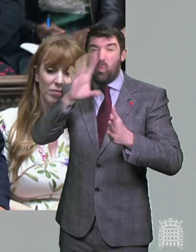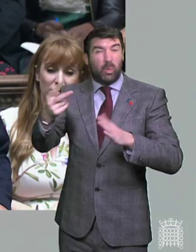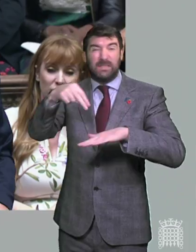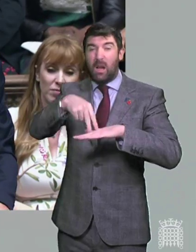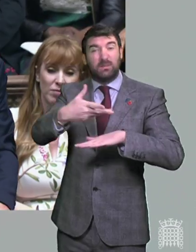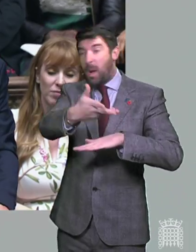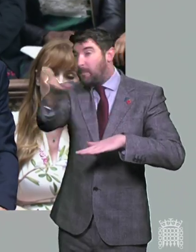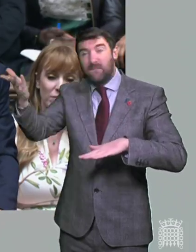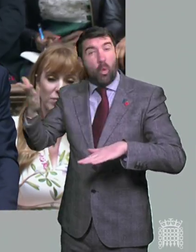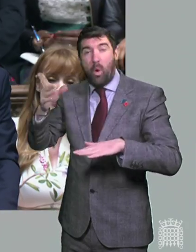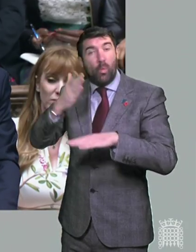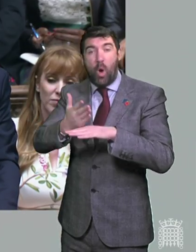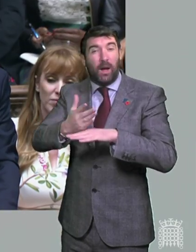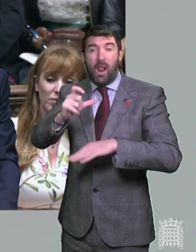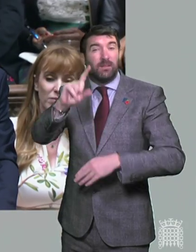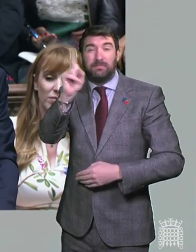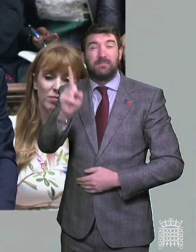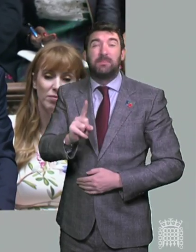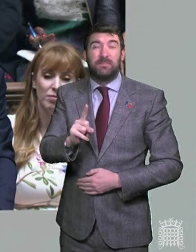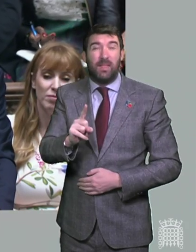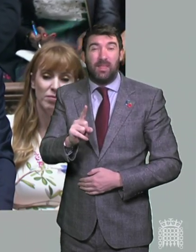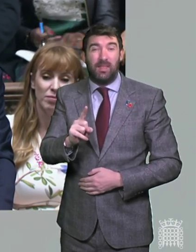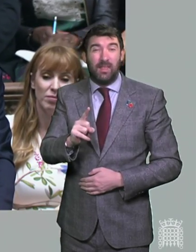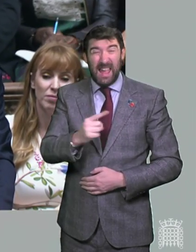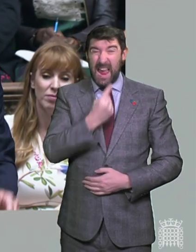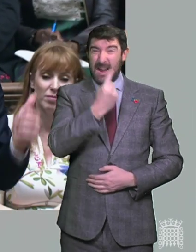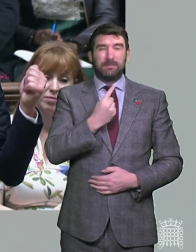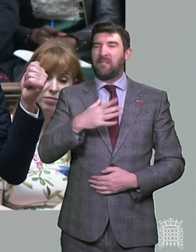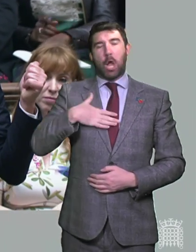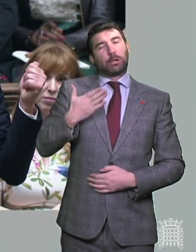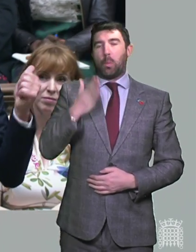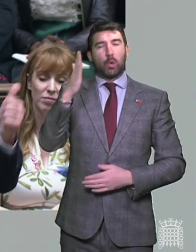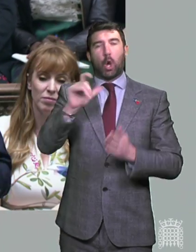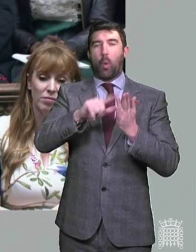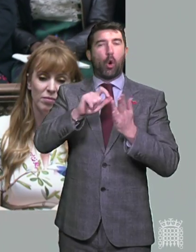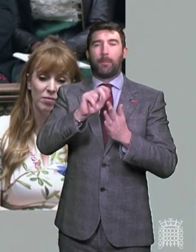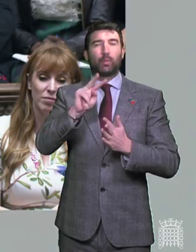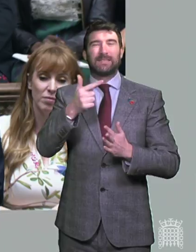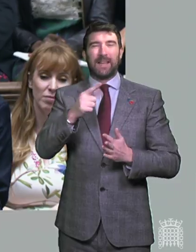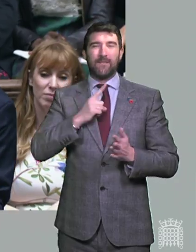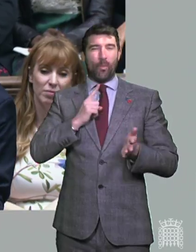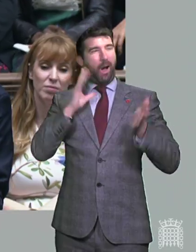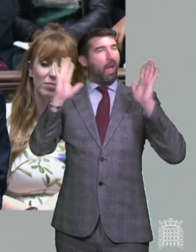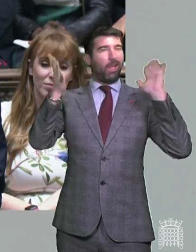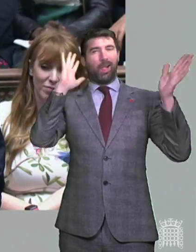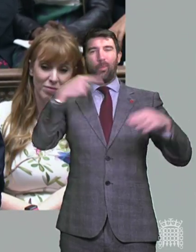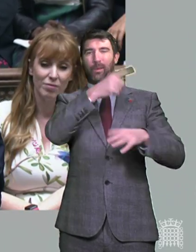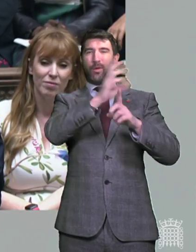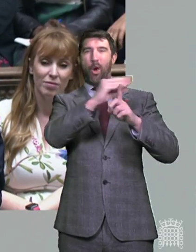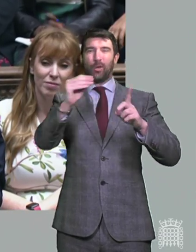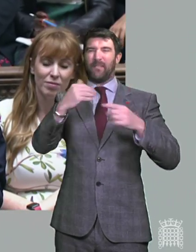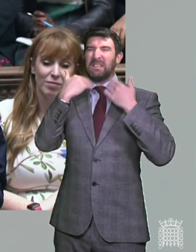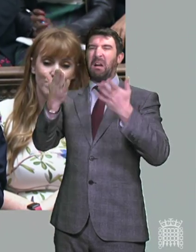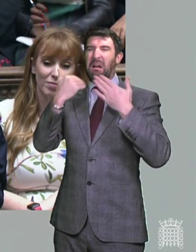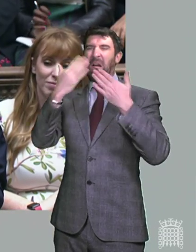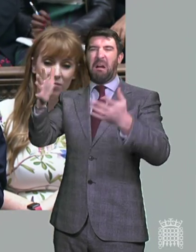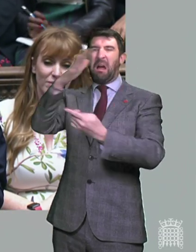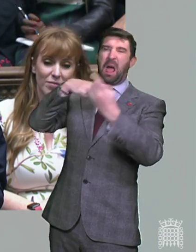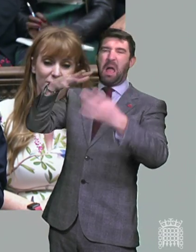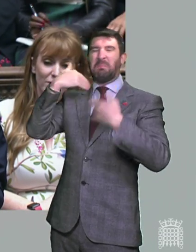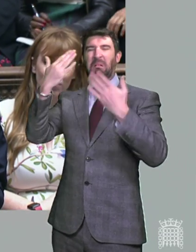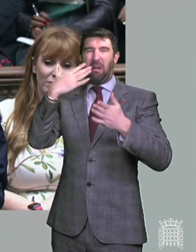He spent weeks flirting with the climate change deniers in this party and then scuttled off to COP at the last minute.